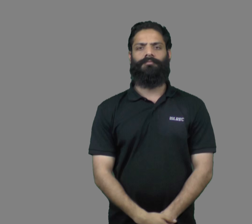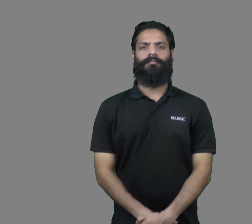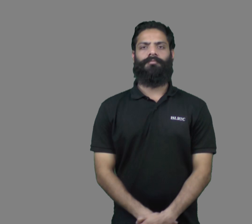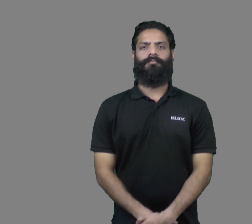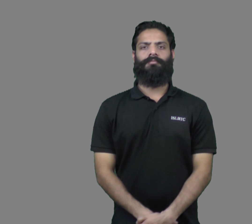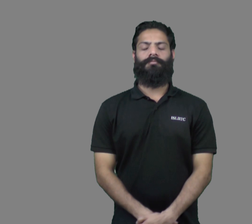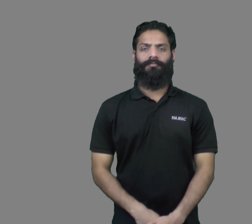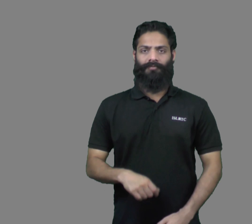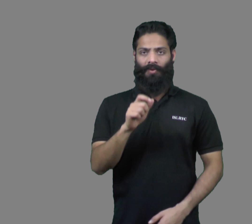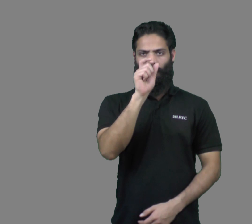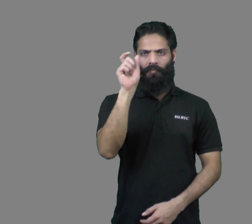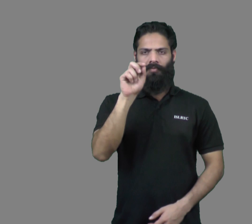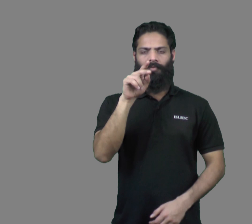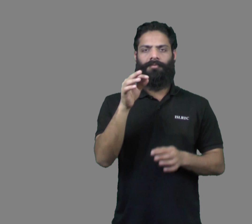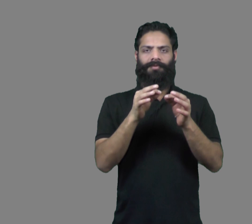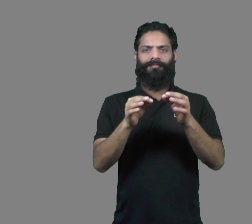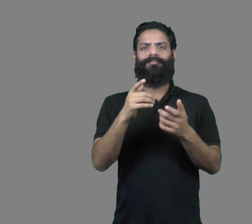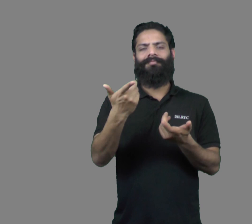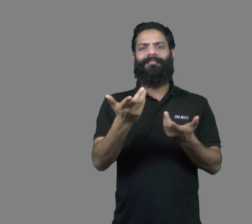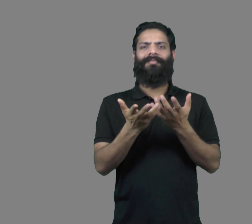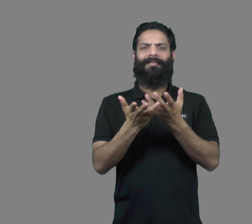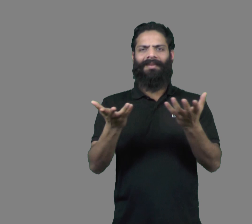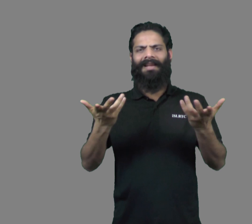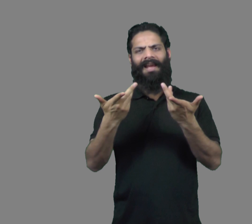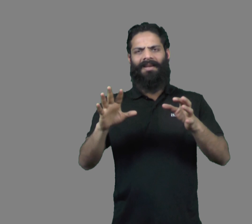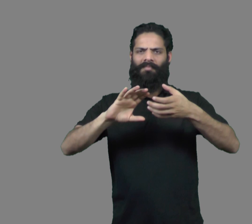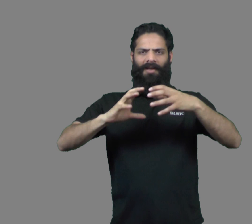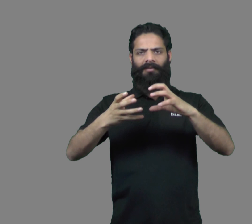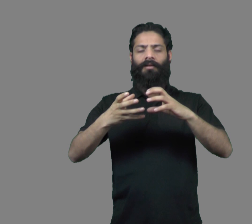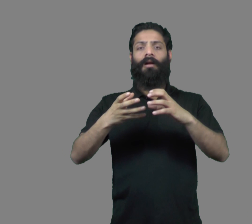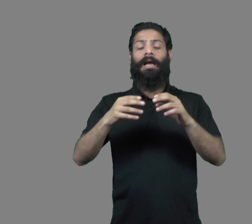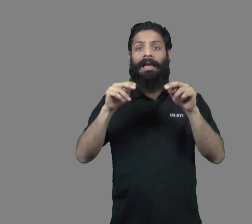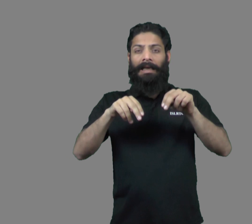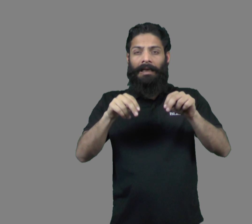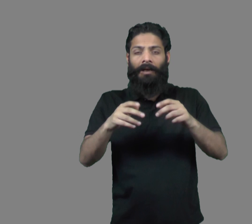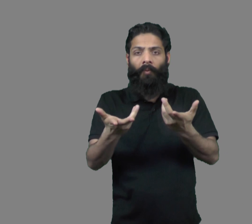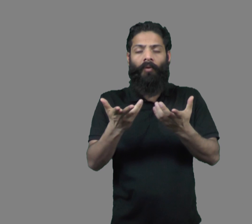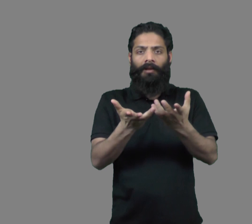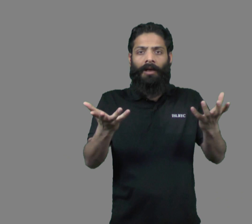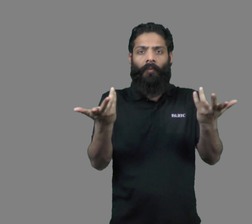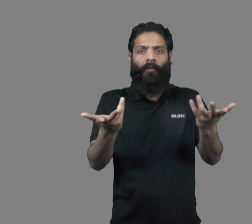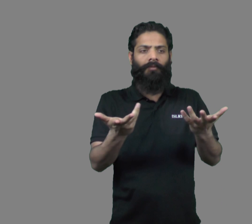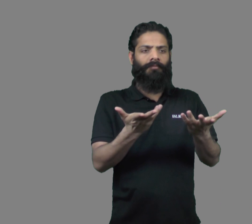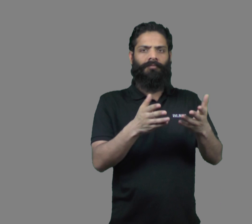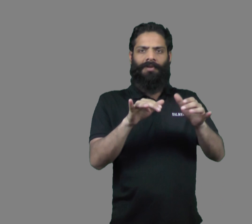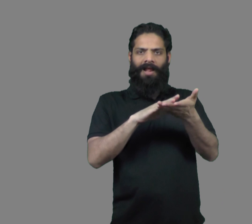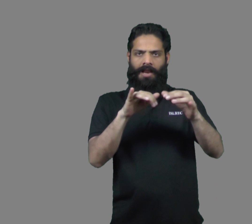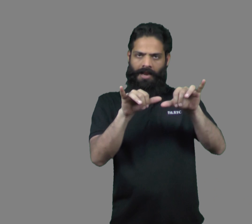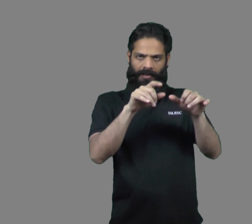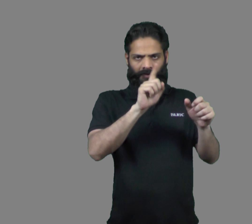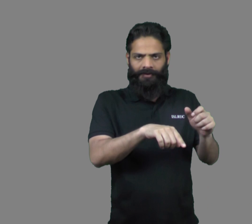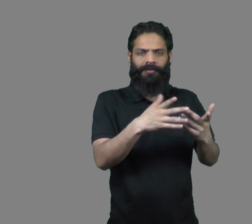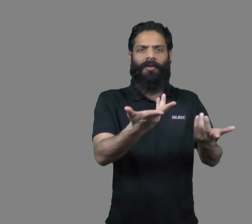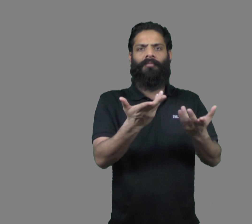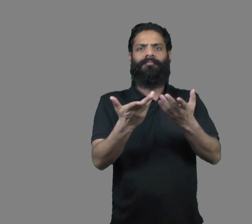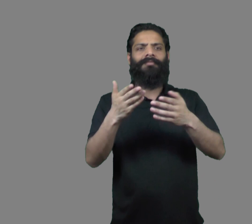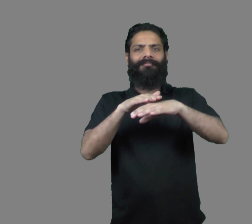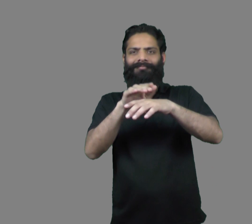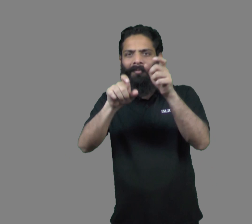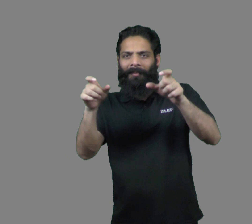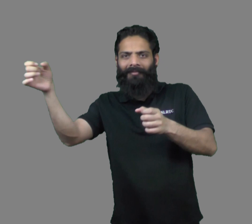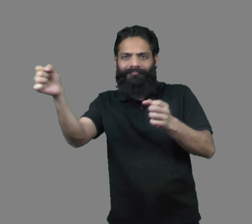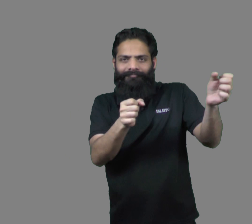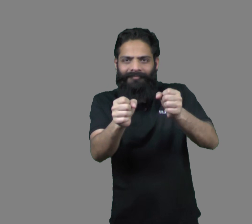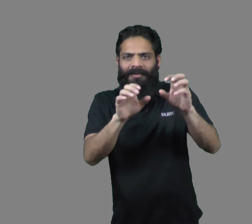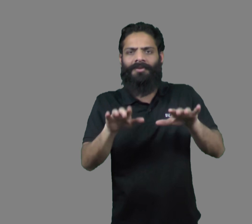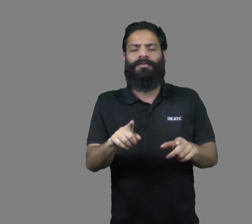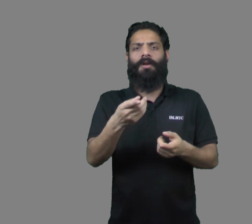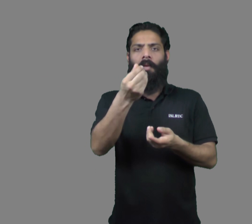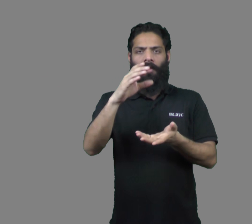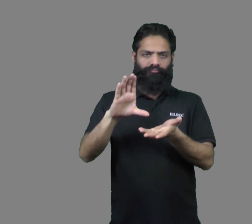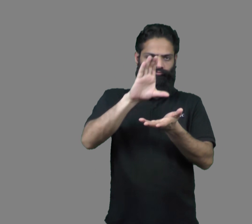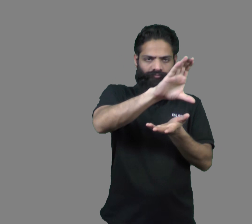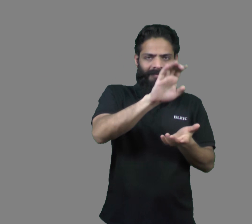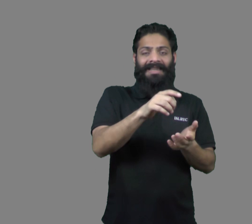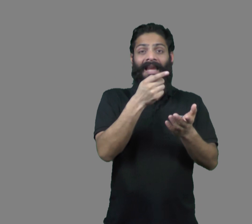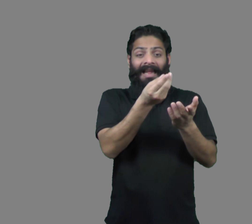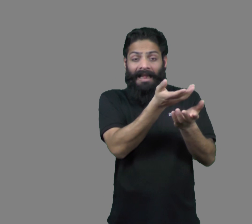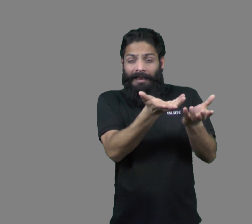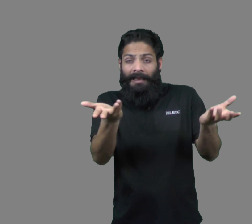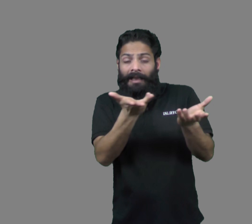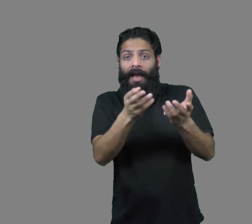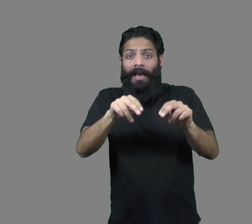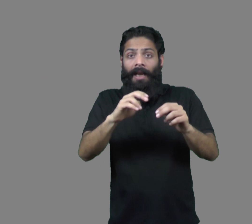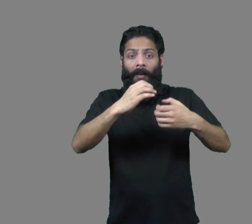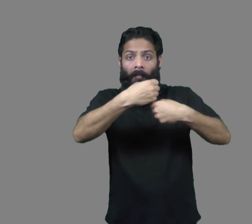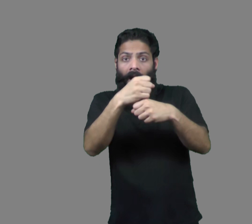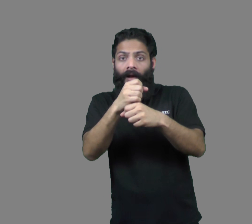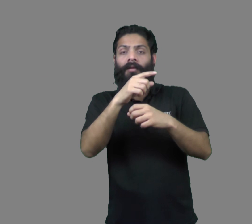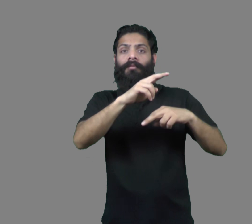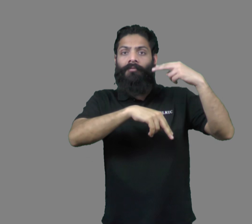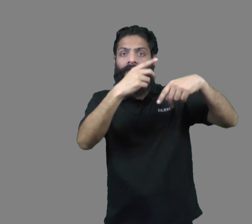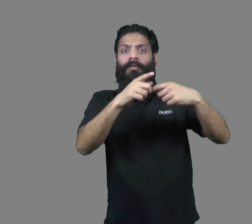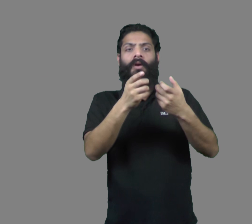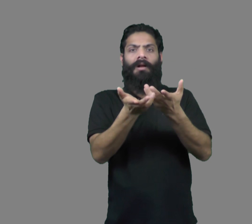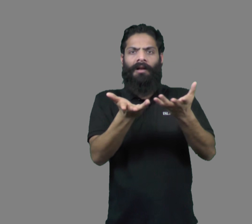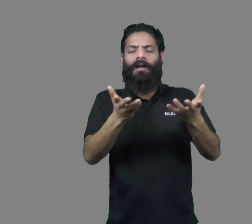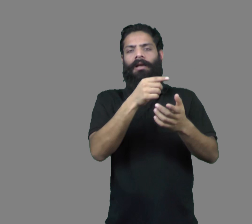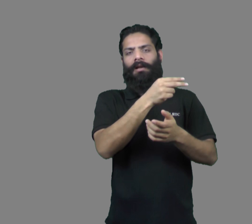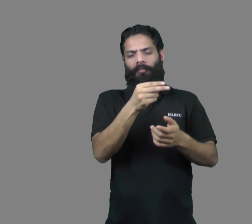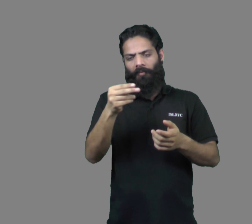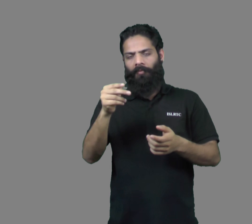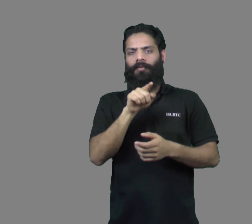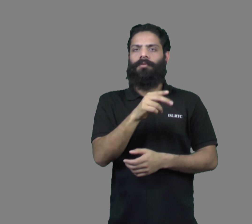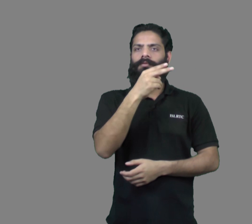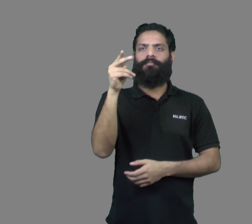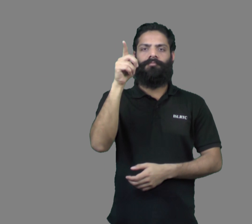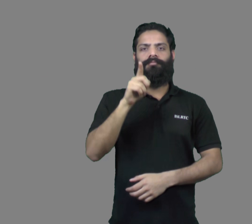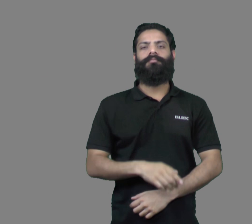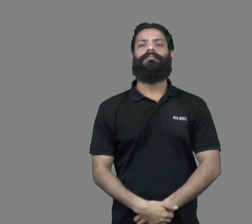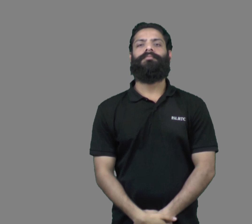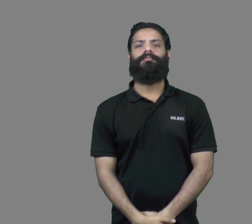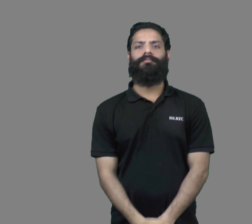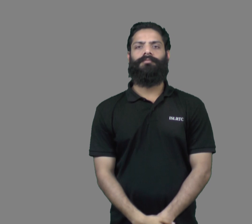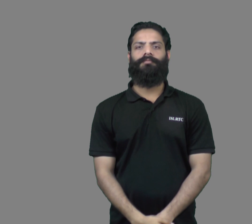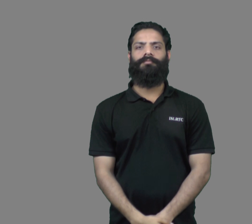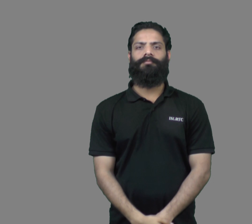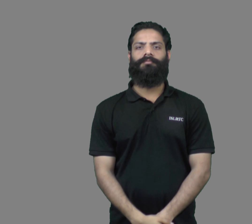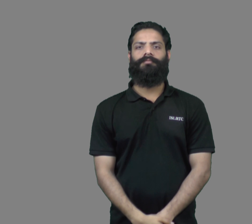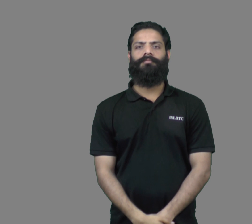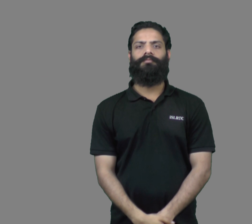Factors Of Production